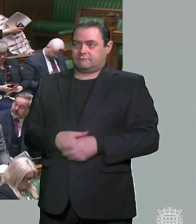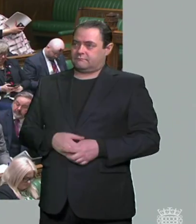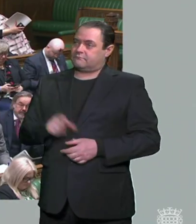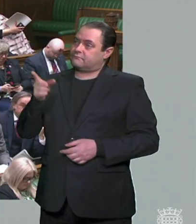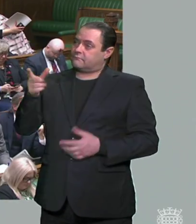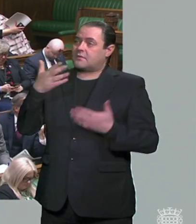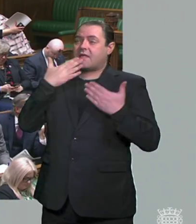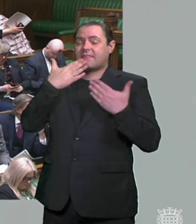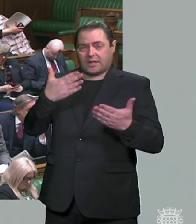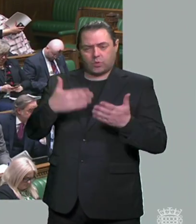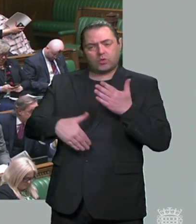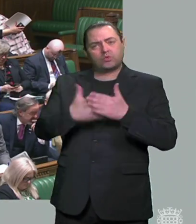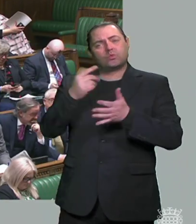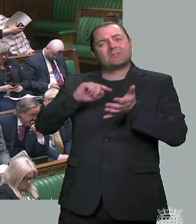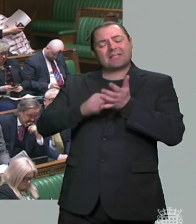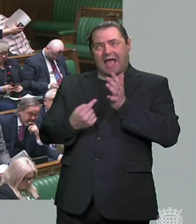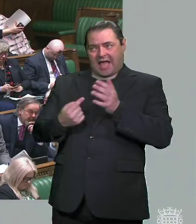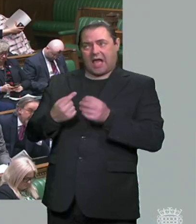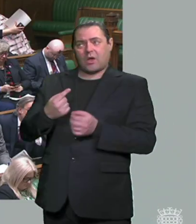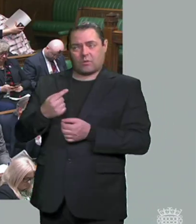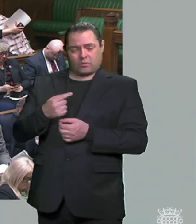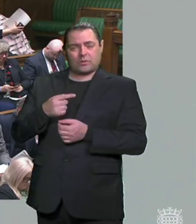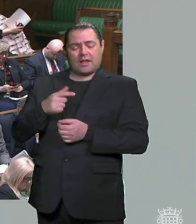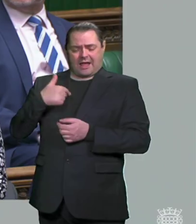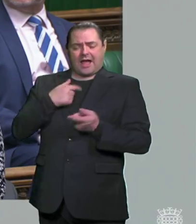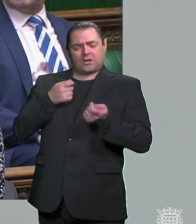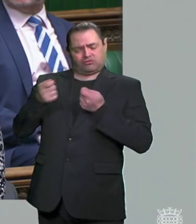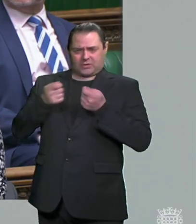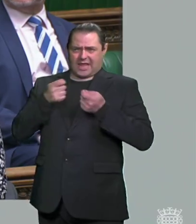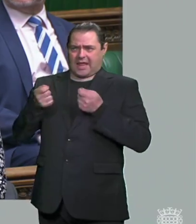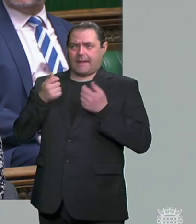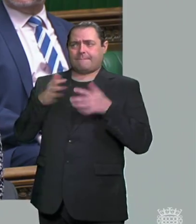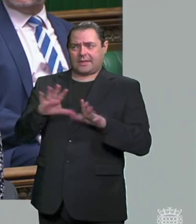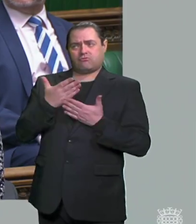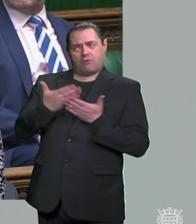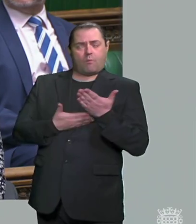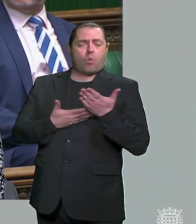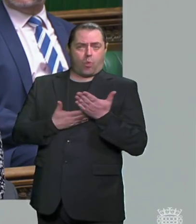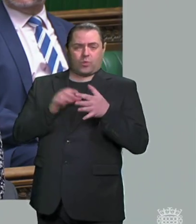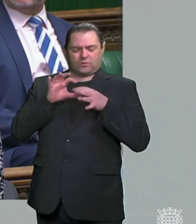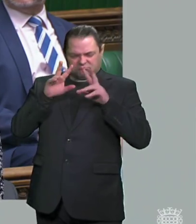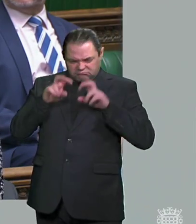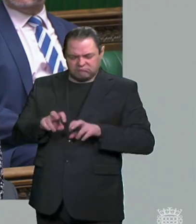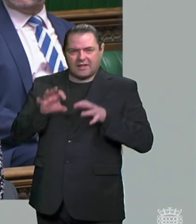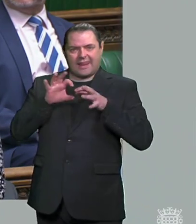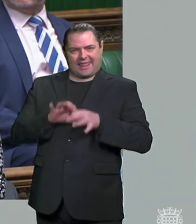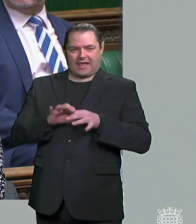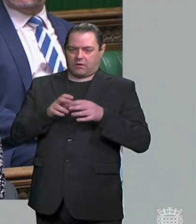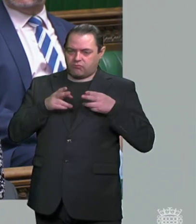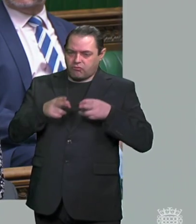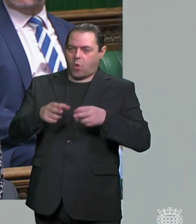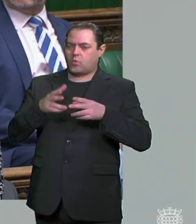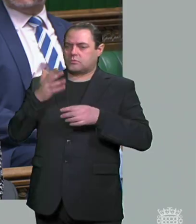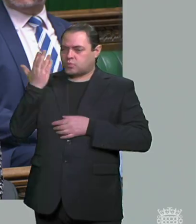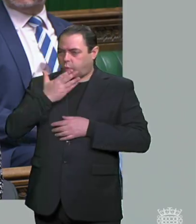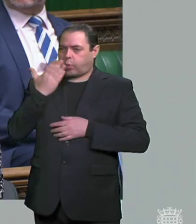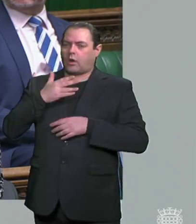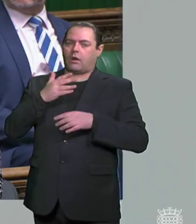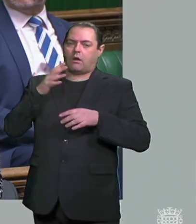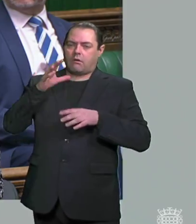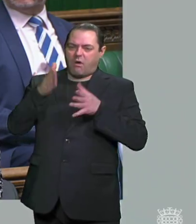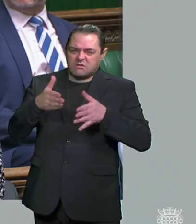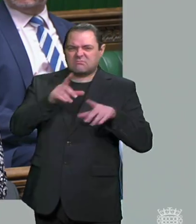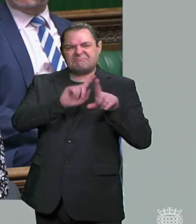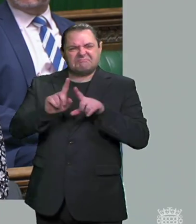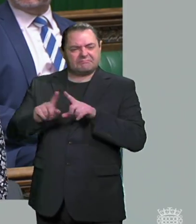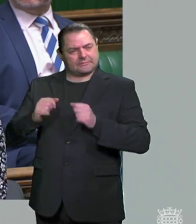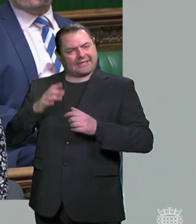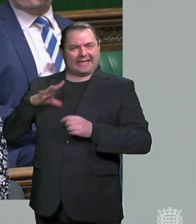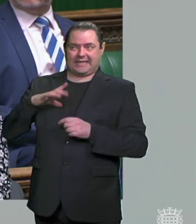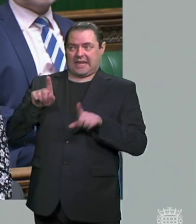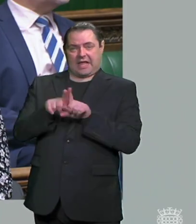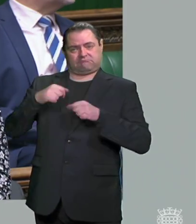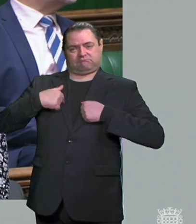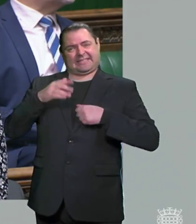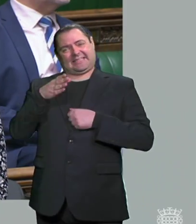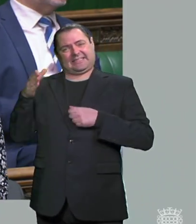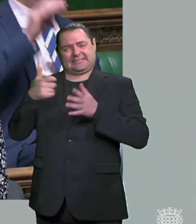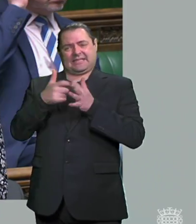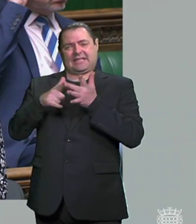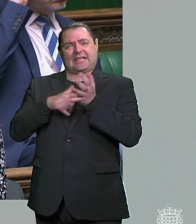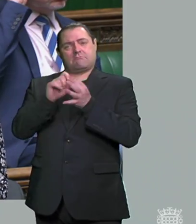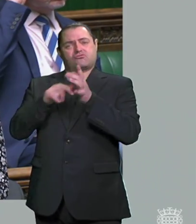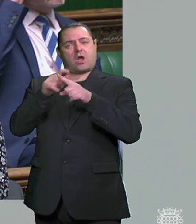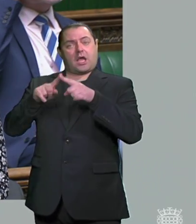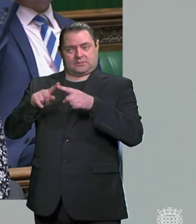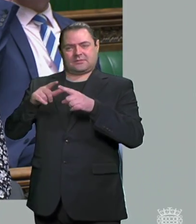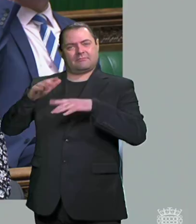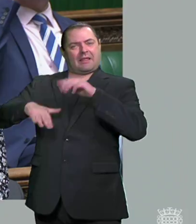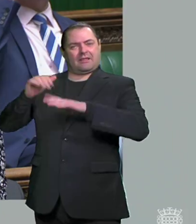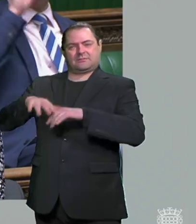The all-party parliamentary group on new towns, which I chair, has completed a report on the specific infrastructure needs of new towns such as my constituency of East Kilbride, which was built after the second world war.